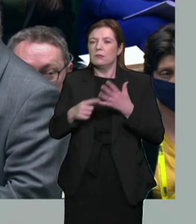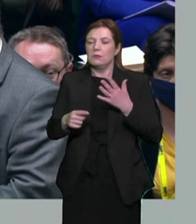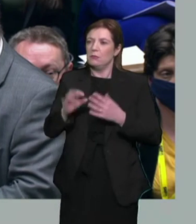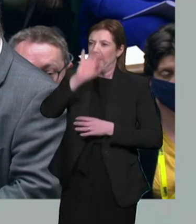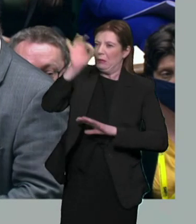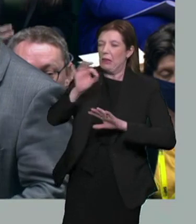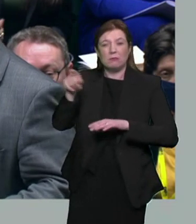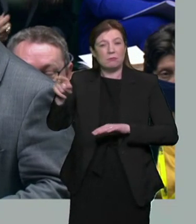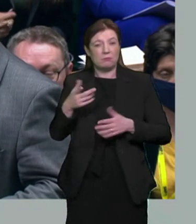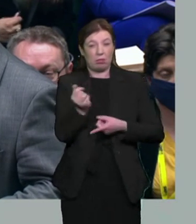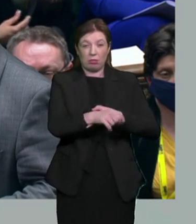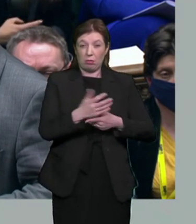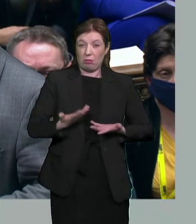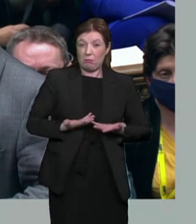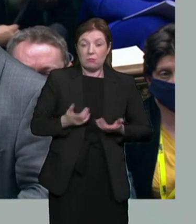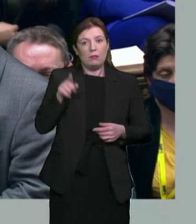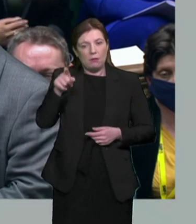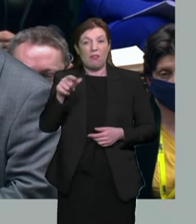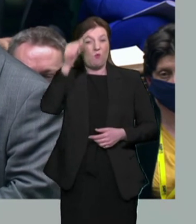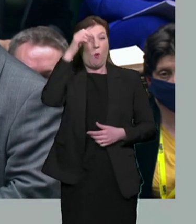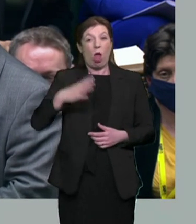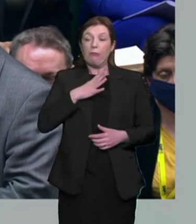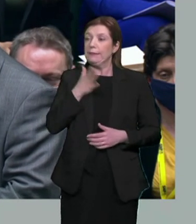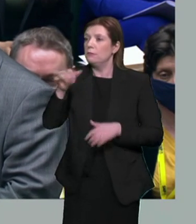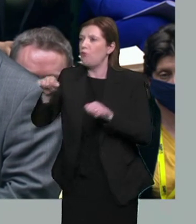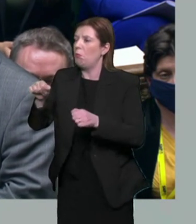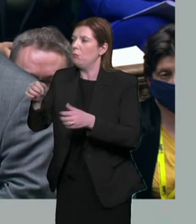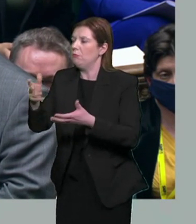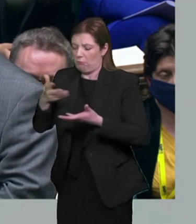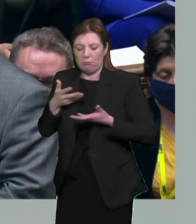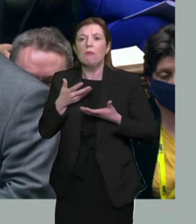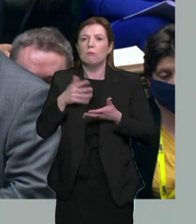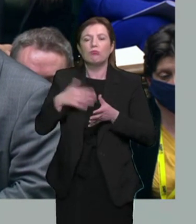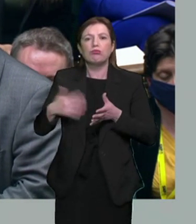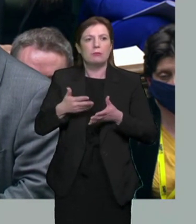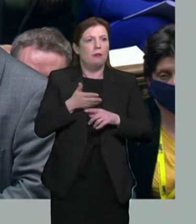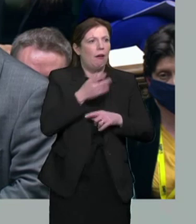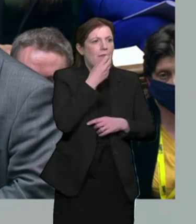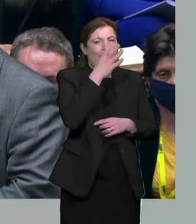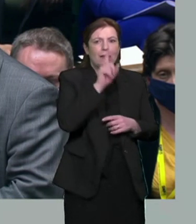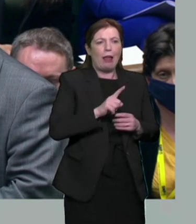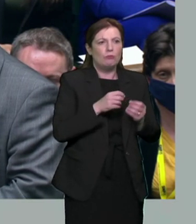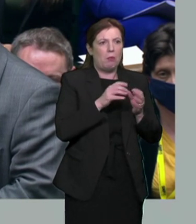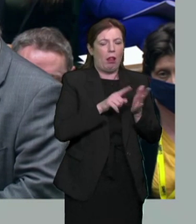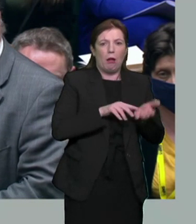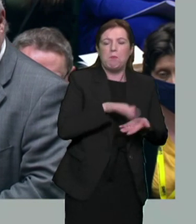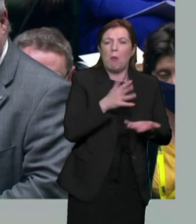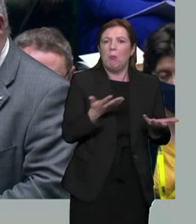a price they simply cannot afford. The very people who bore the brunt of the health pandemic are now being hammered by the poverty pandemic.